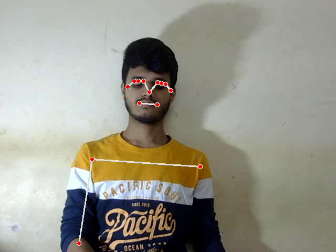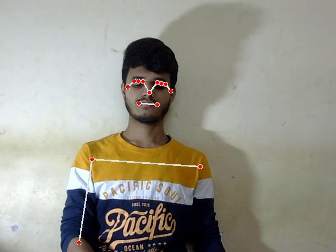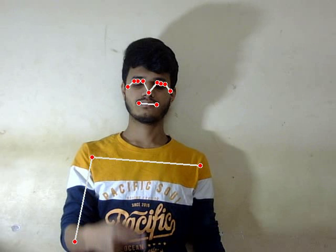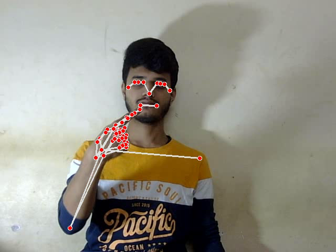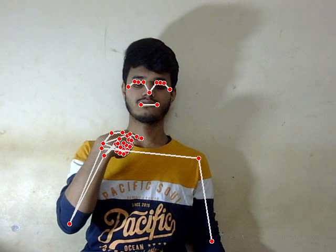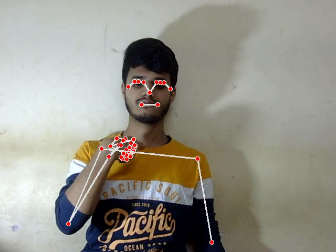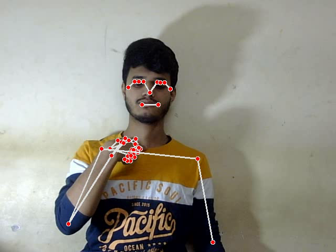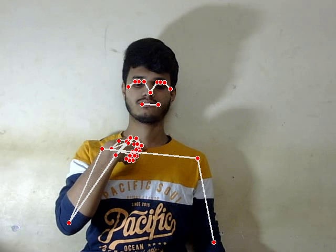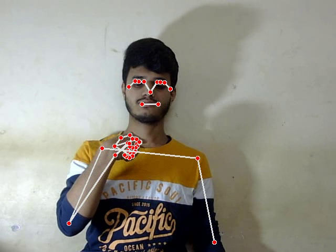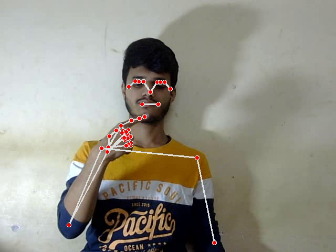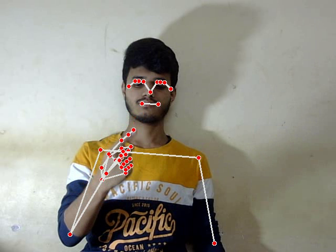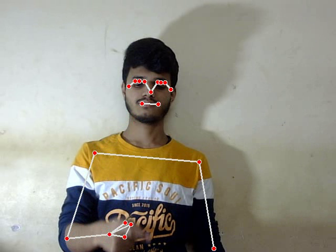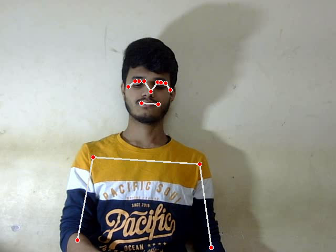I